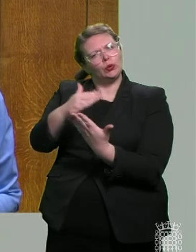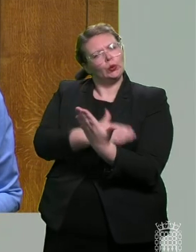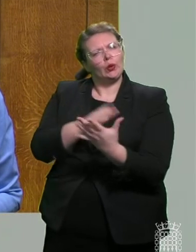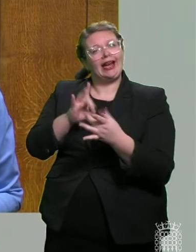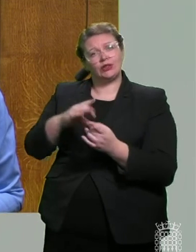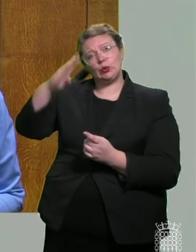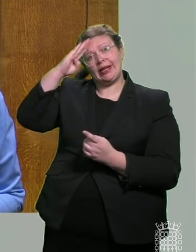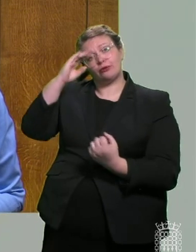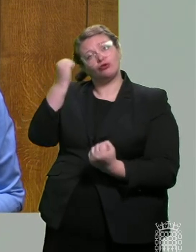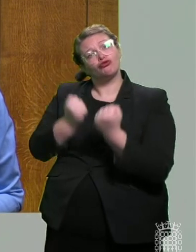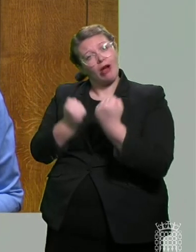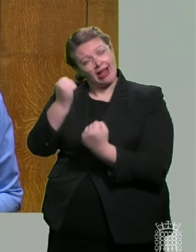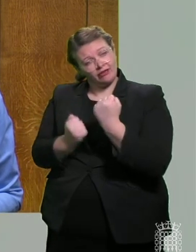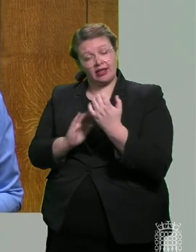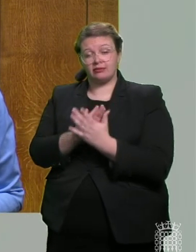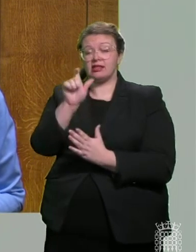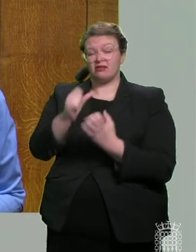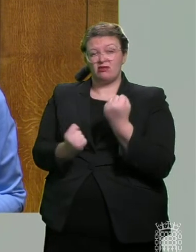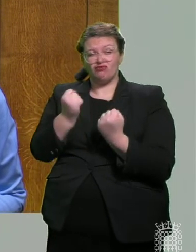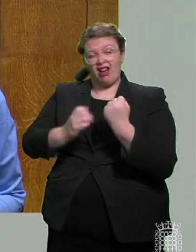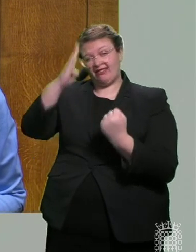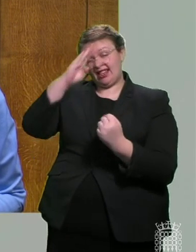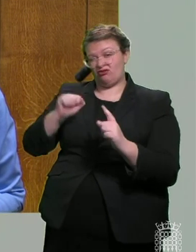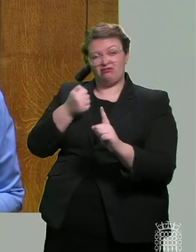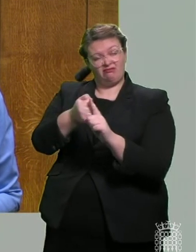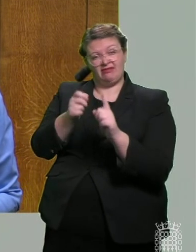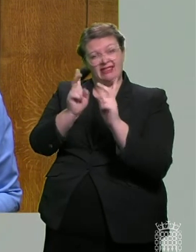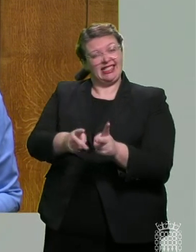The policy and the Bill have cross-party support.